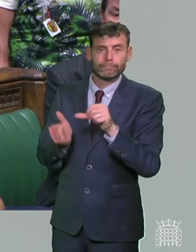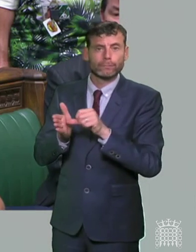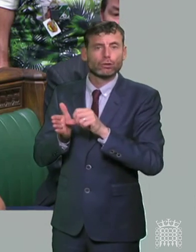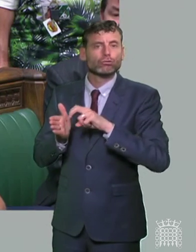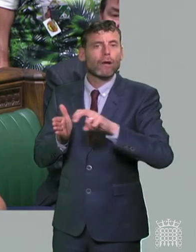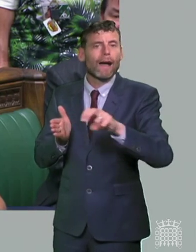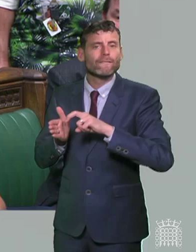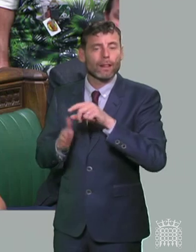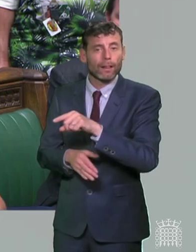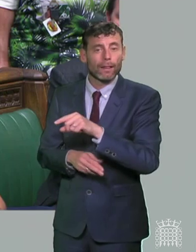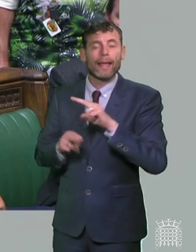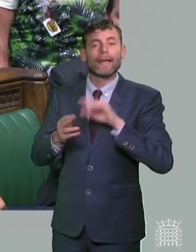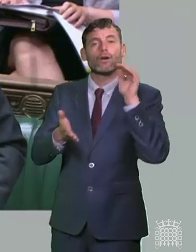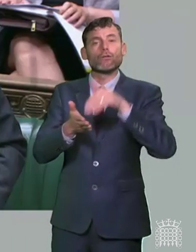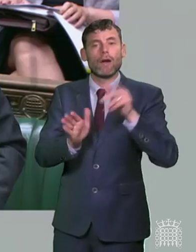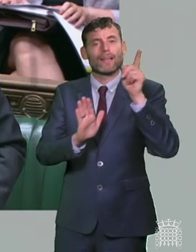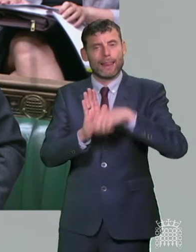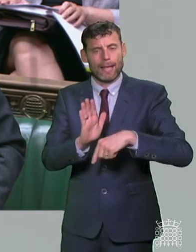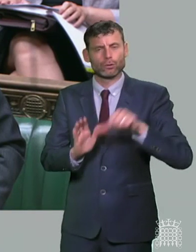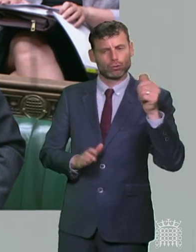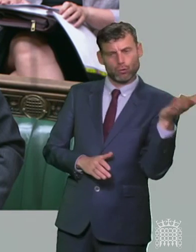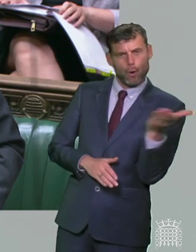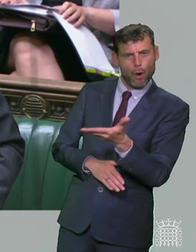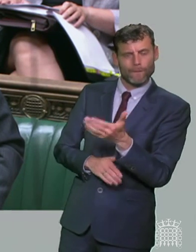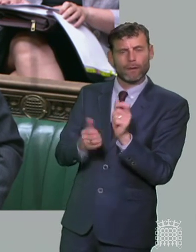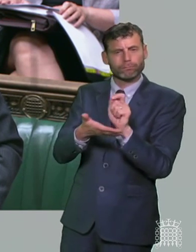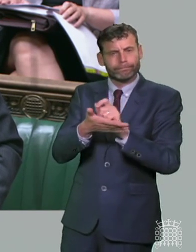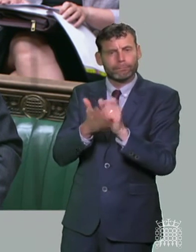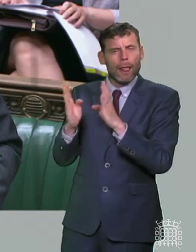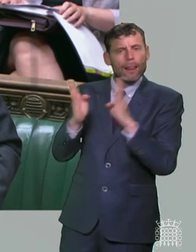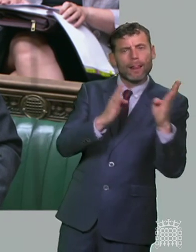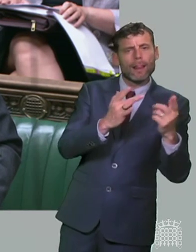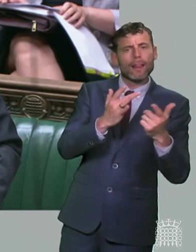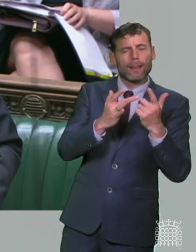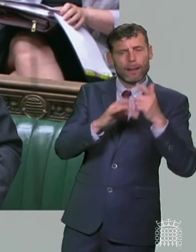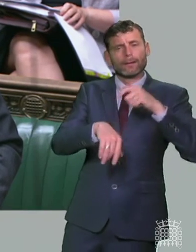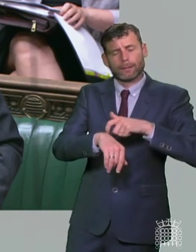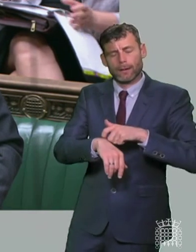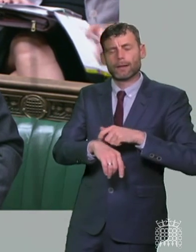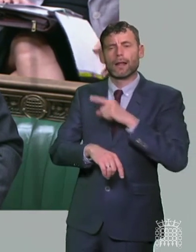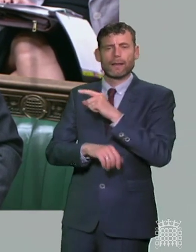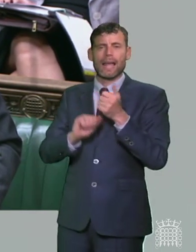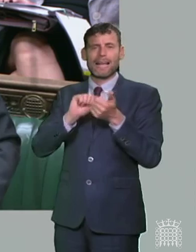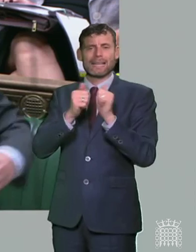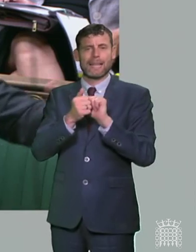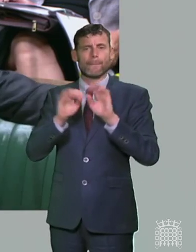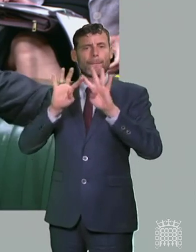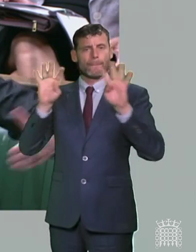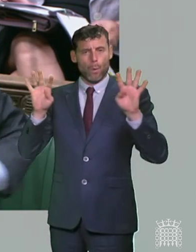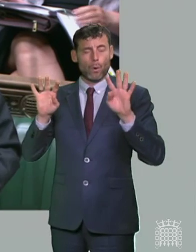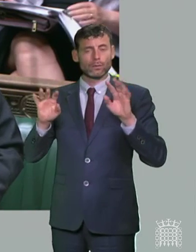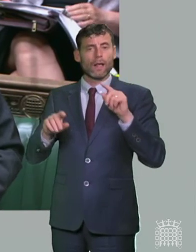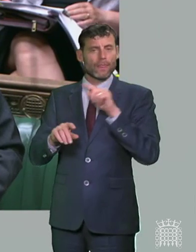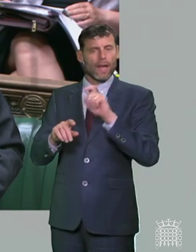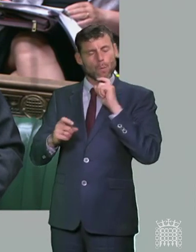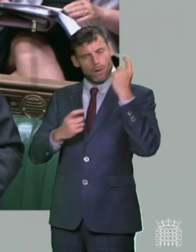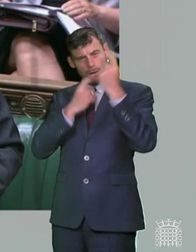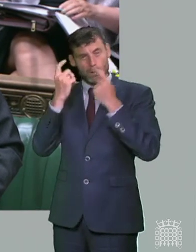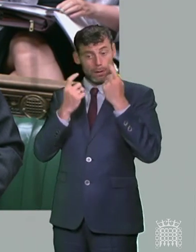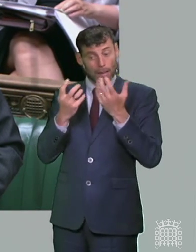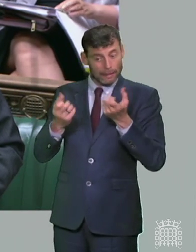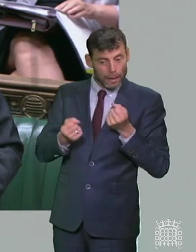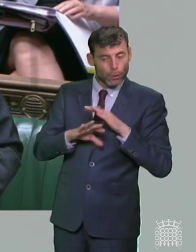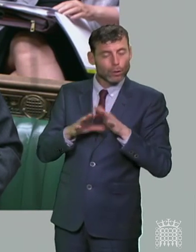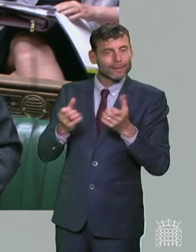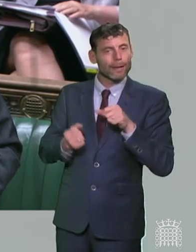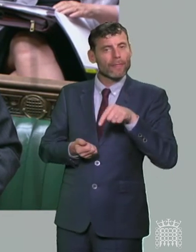If students arrive late, schools should allow them to take the paper, and exam boards will determine if that paper can be marked based on how late the student has arrived.